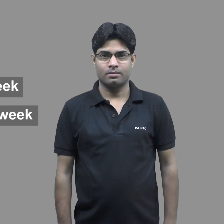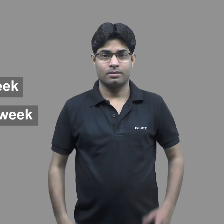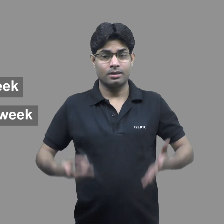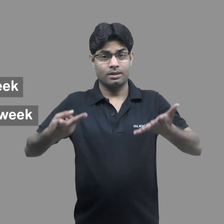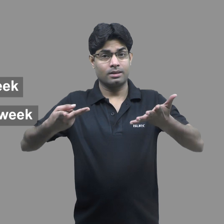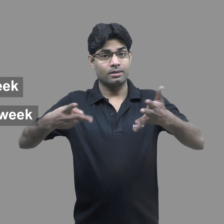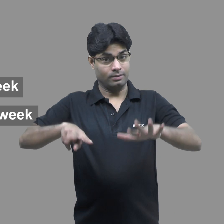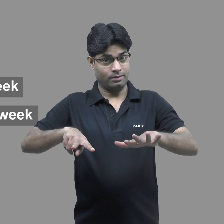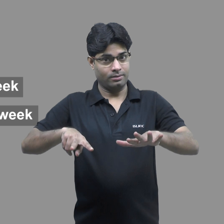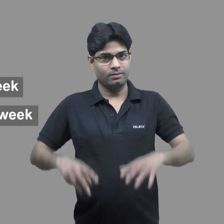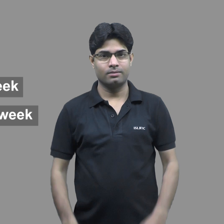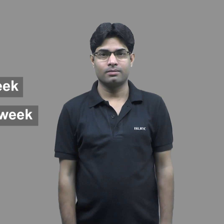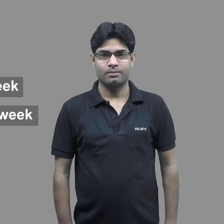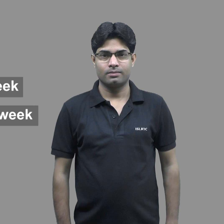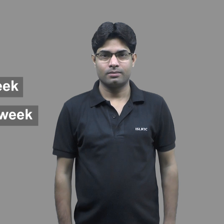Week One Week